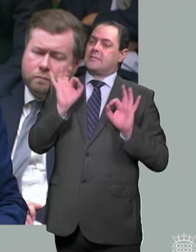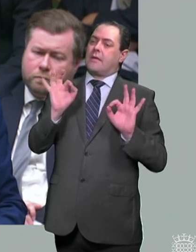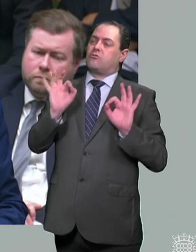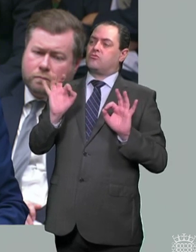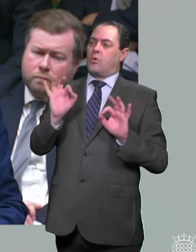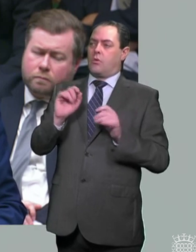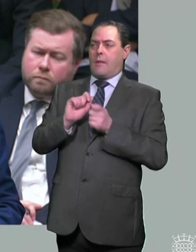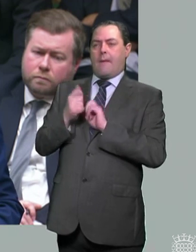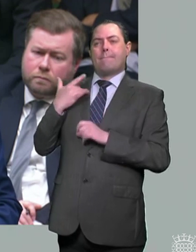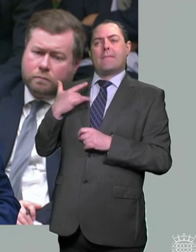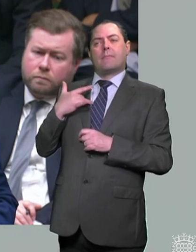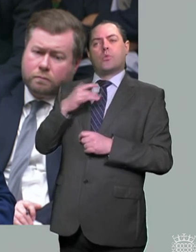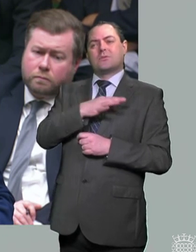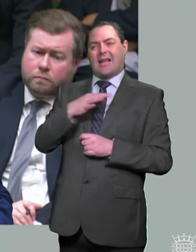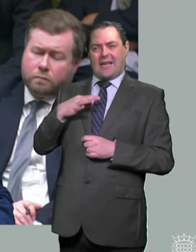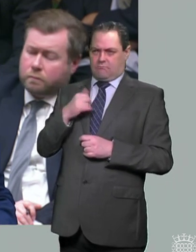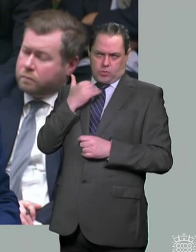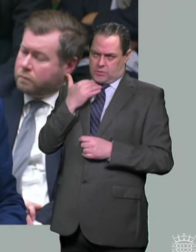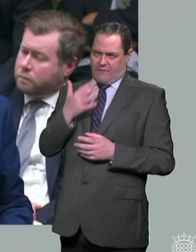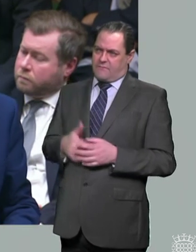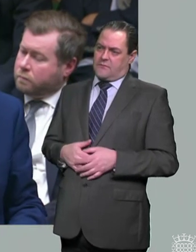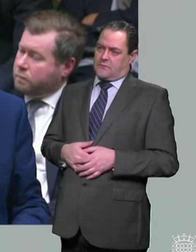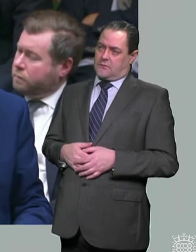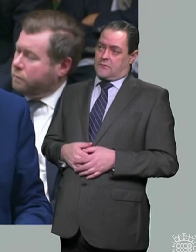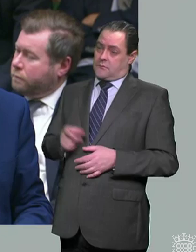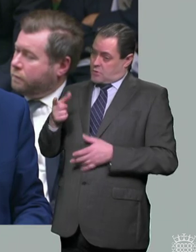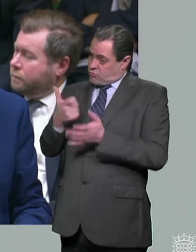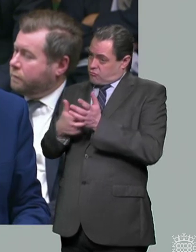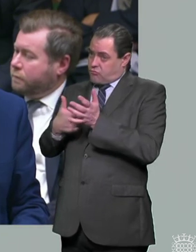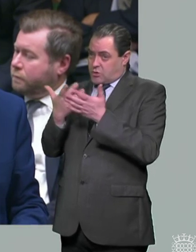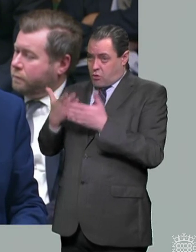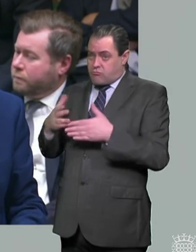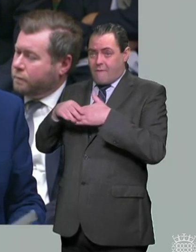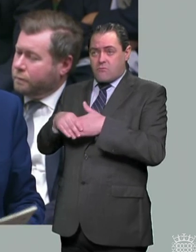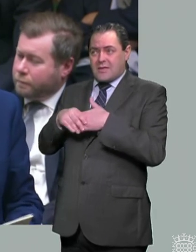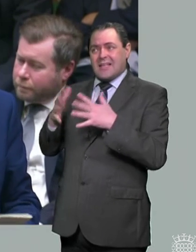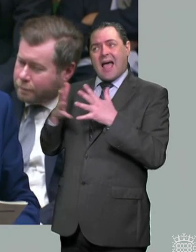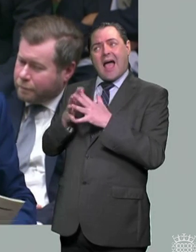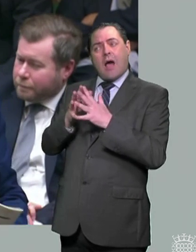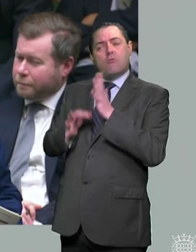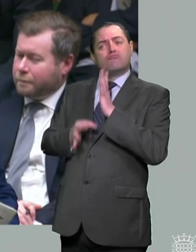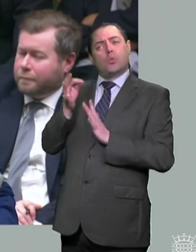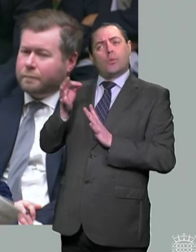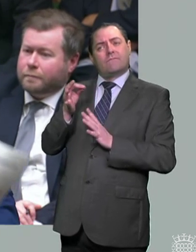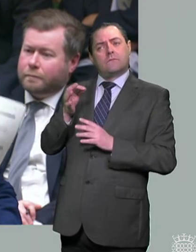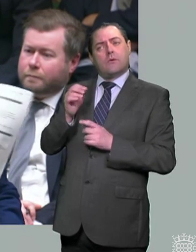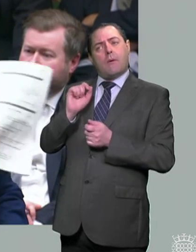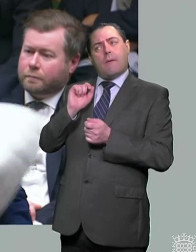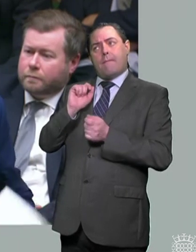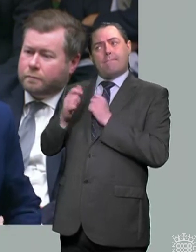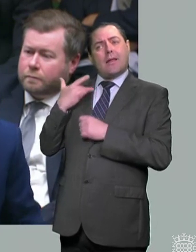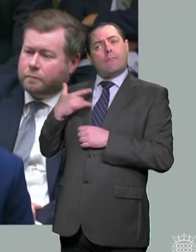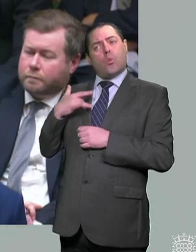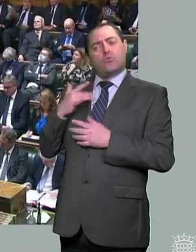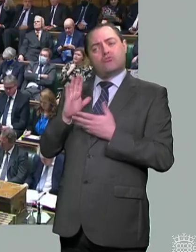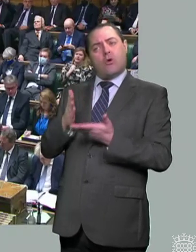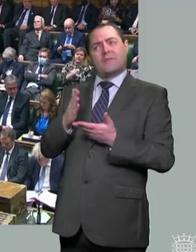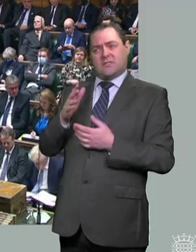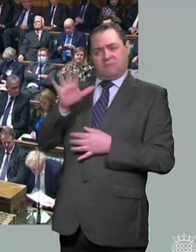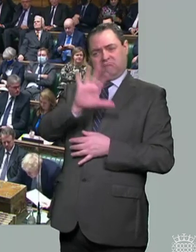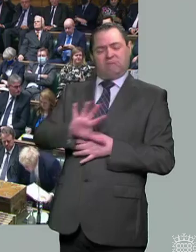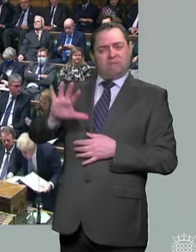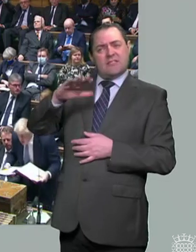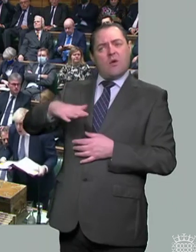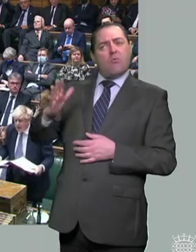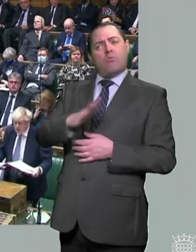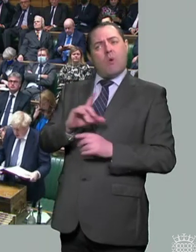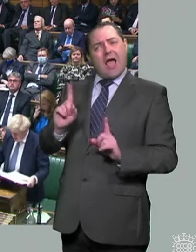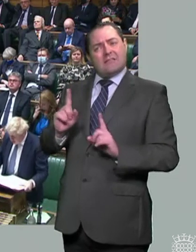It is not good enough, is it? Will my right honourable Friend outline what steps the Government are taking to improve access to menopause services in Devon and the south-west?